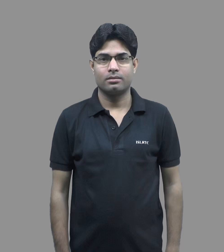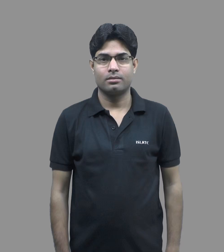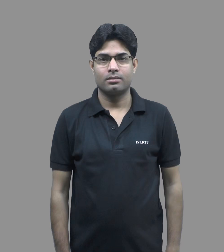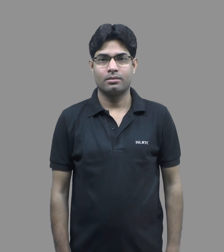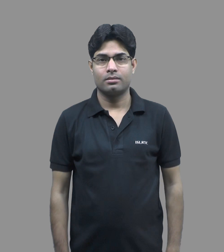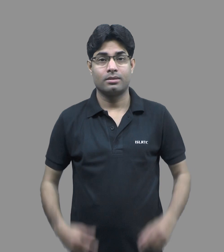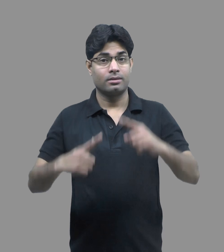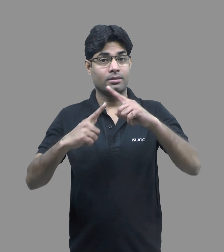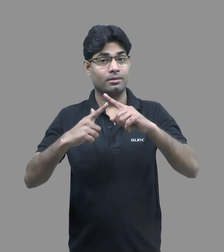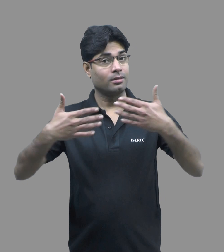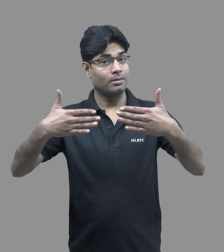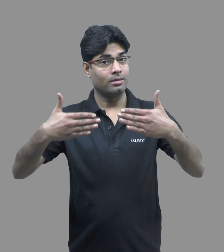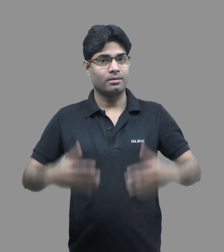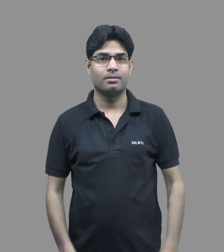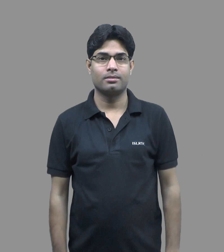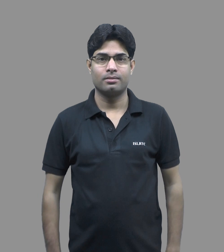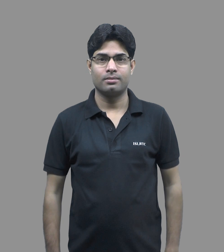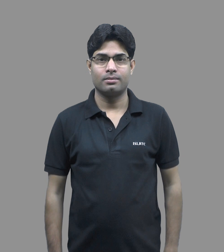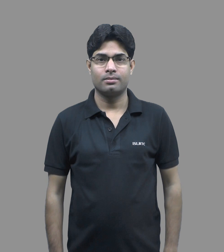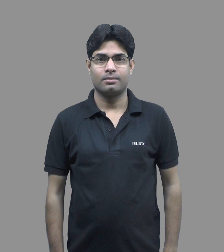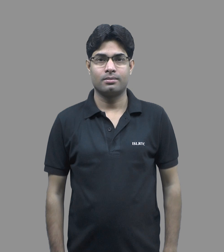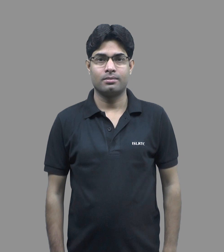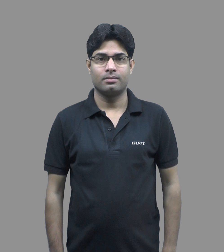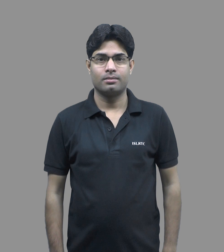Tamil